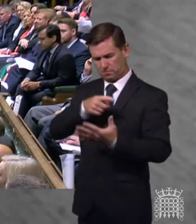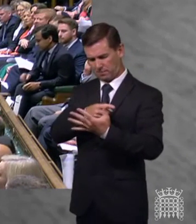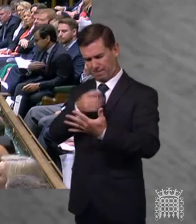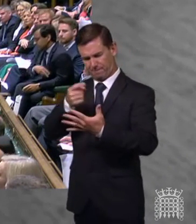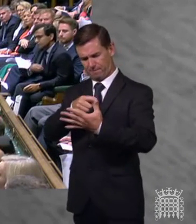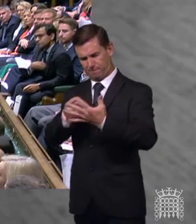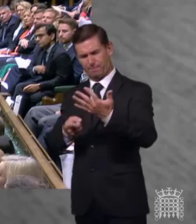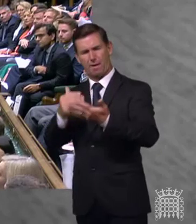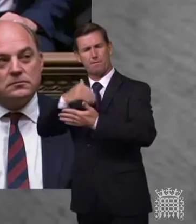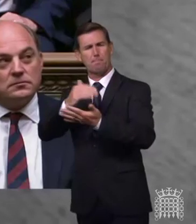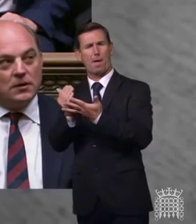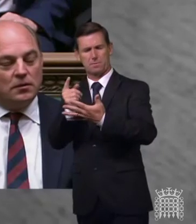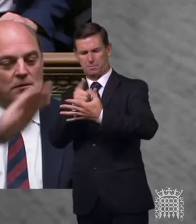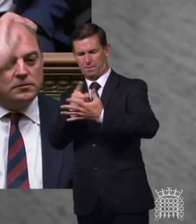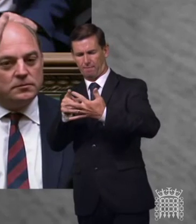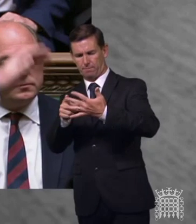Will my right honourable Friend give way?